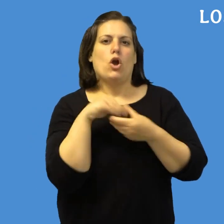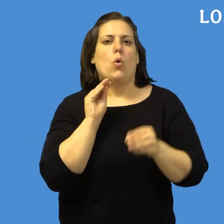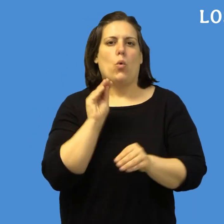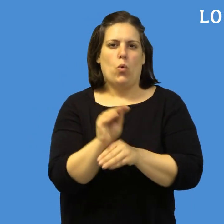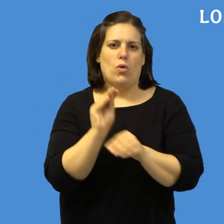cuidar